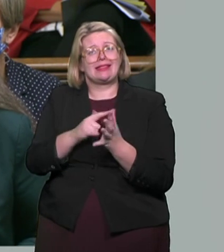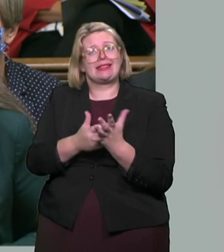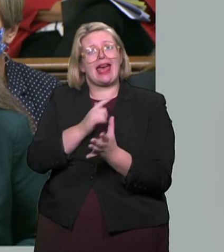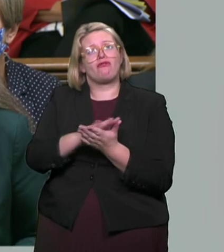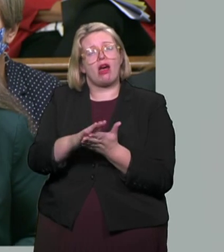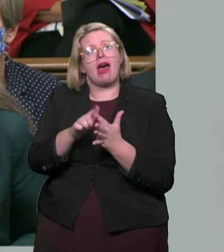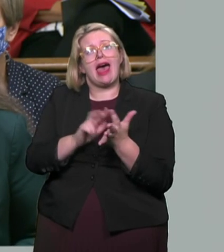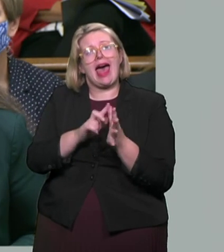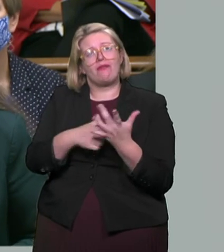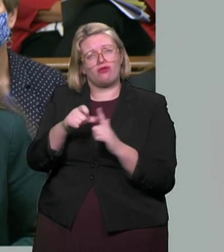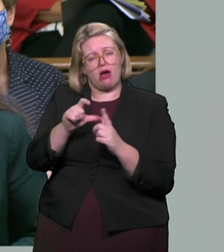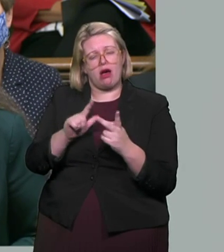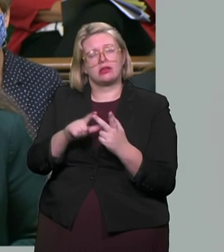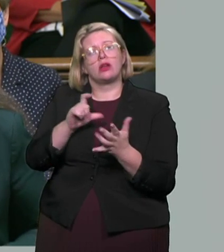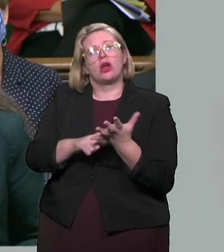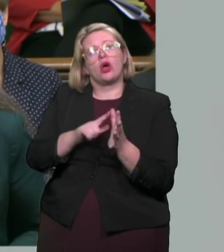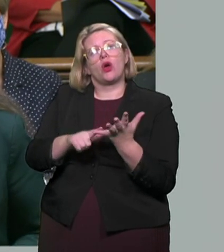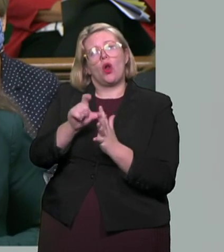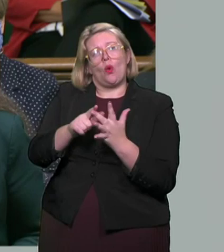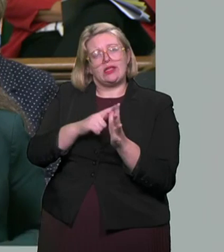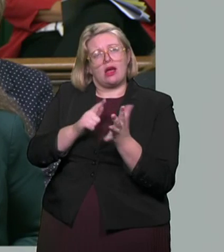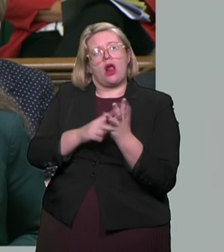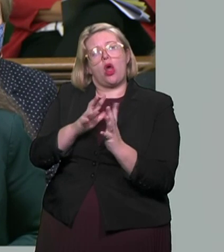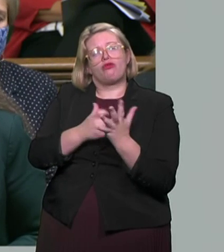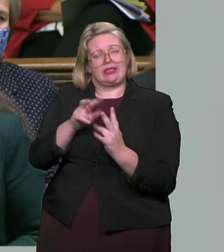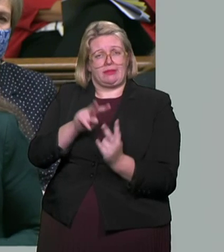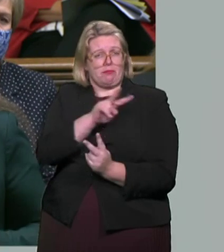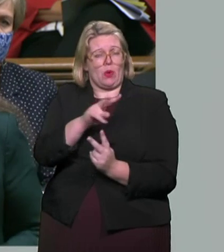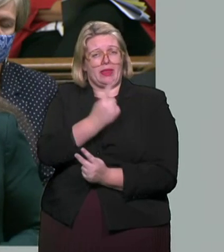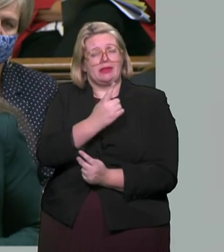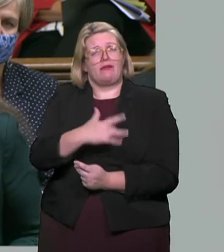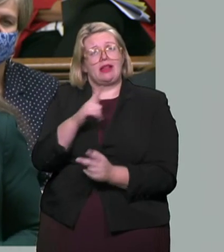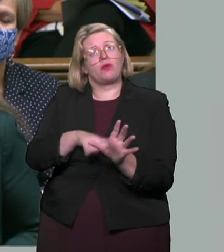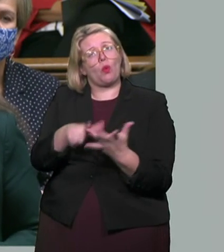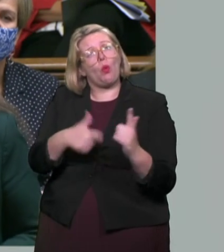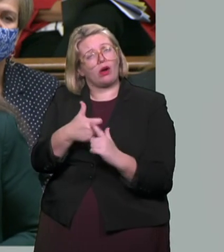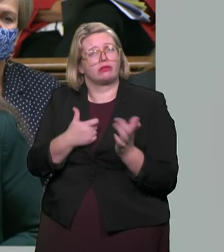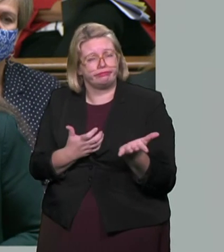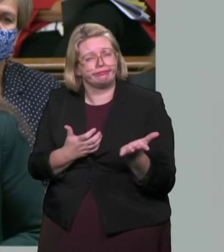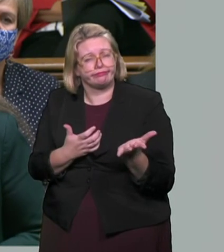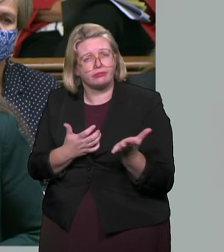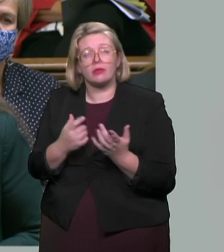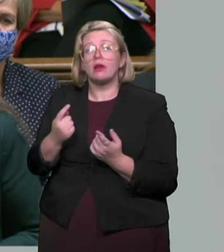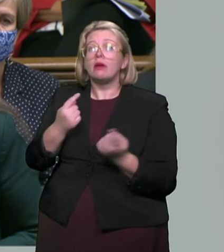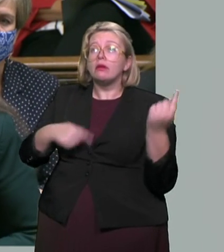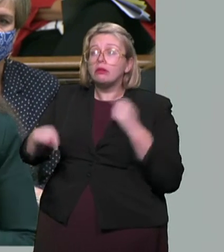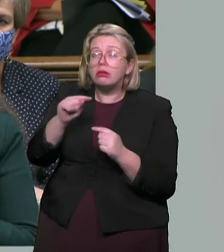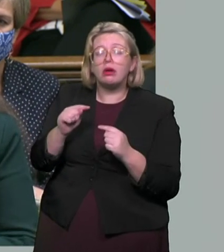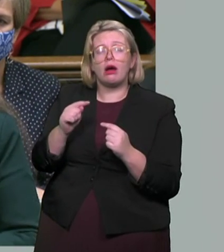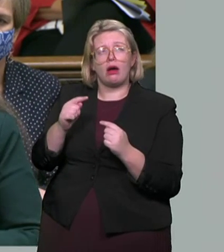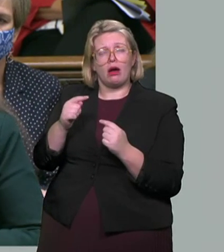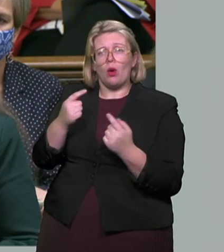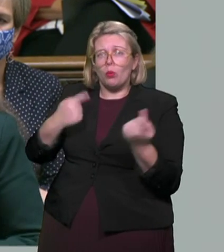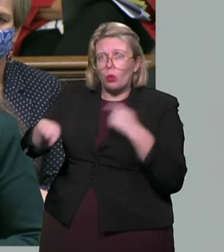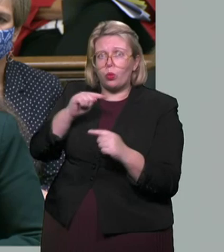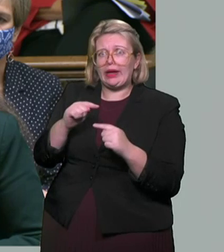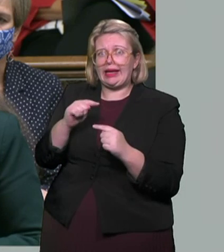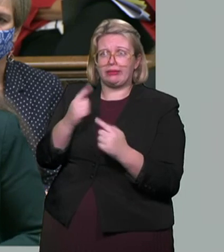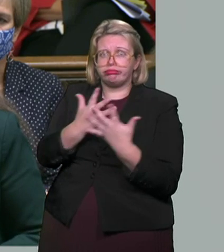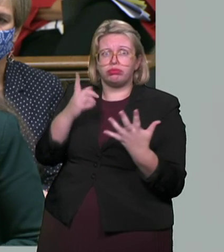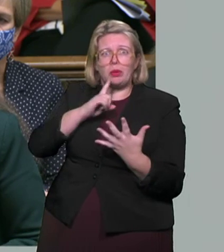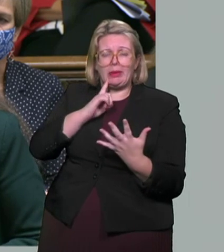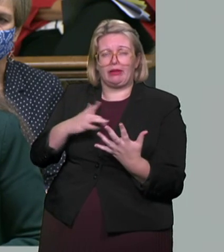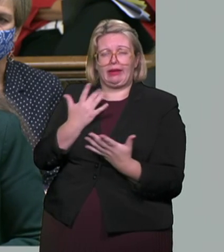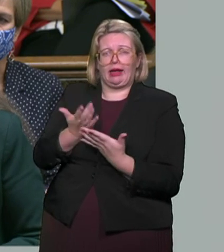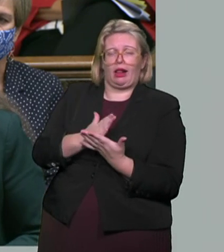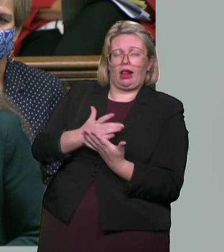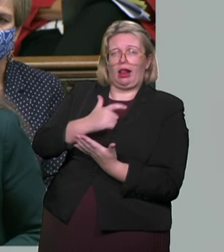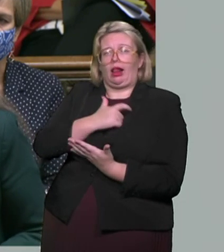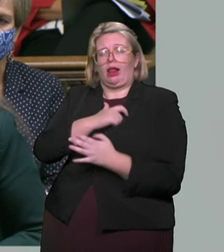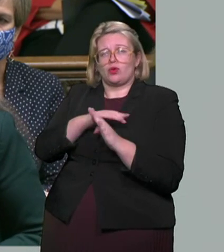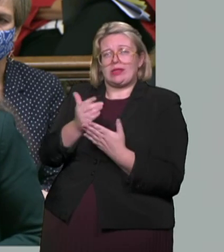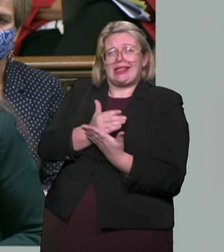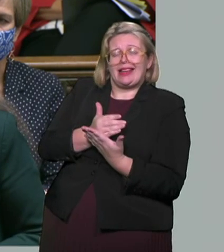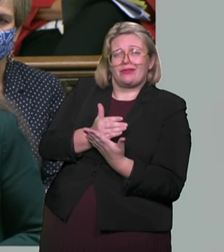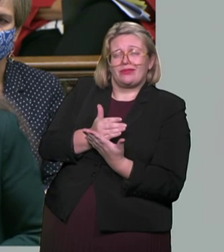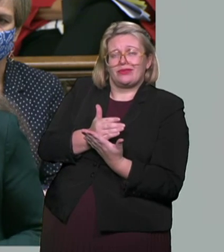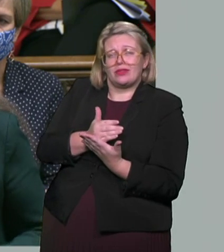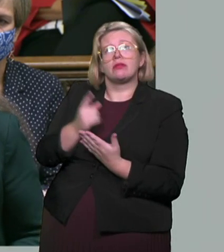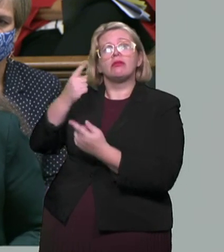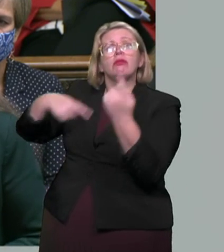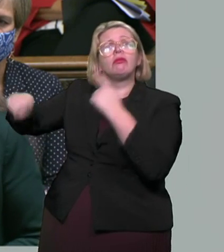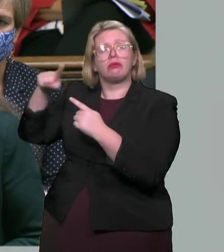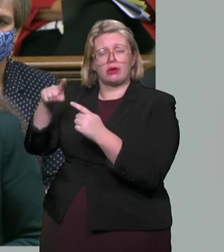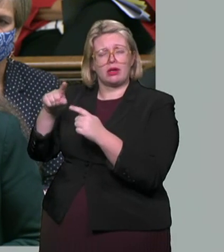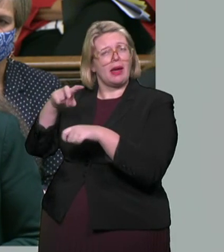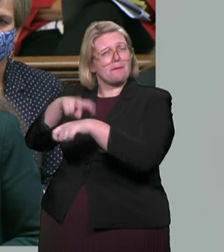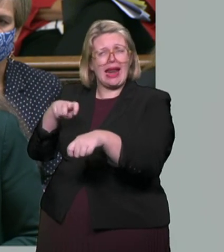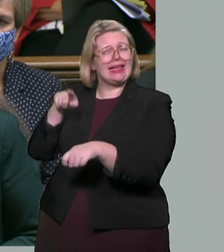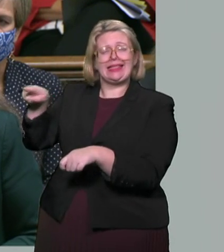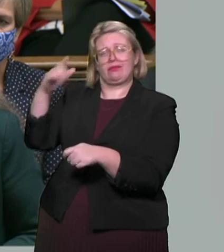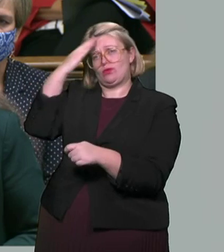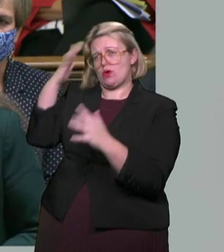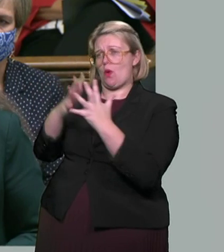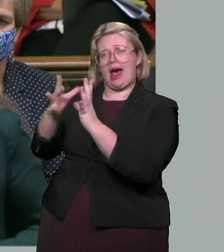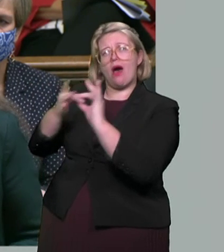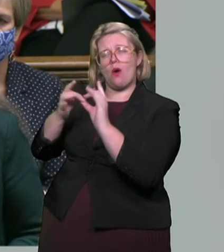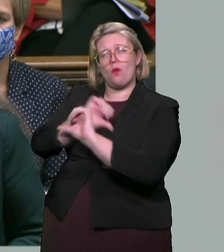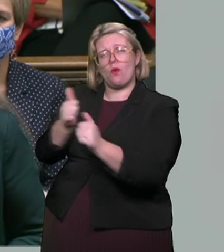Right now, women are feeling unsafe—many women are unsafe—and the very people who should be protecting us are telling us to engage with potential perpetrators to identify them, to flag down a bus or to know the laws of arrest better.